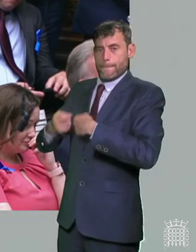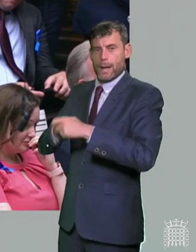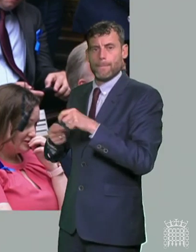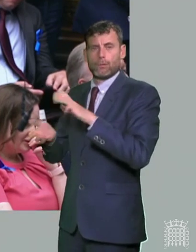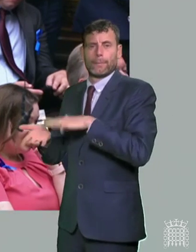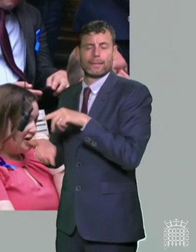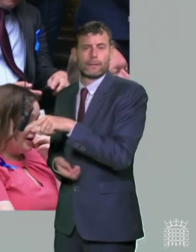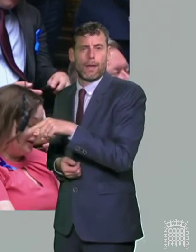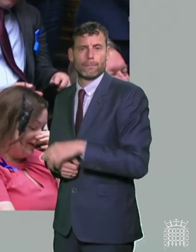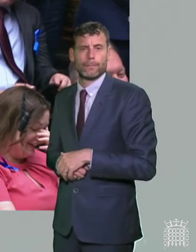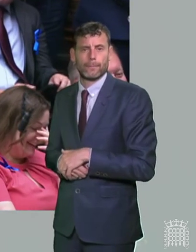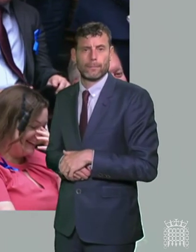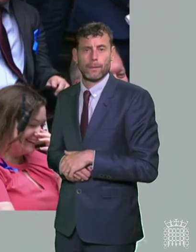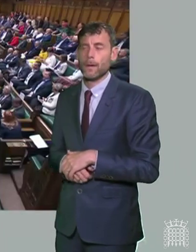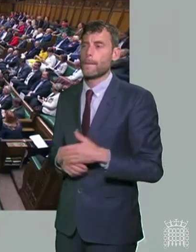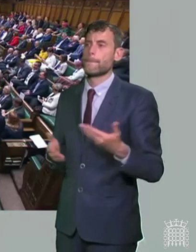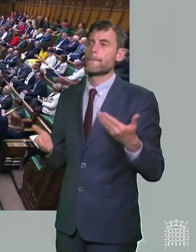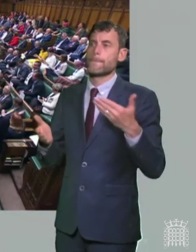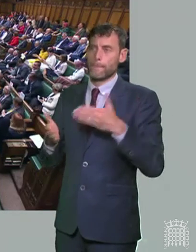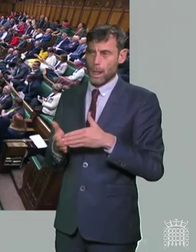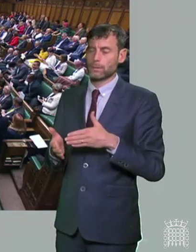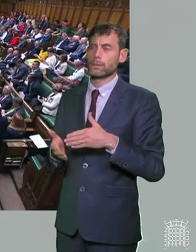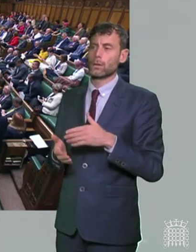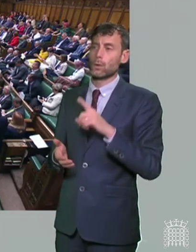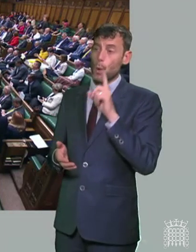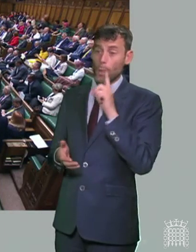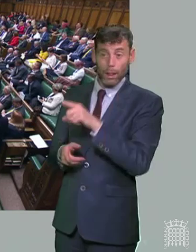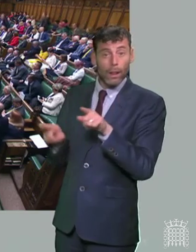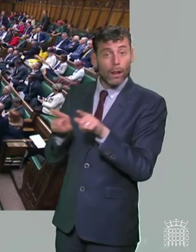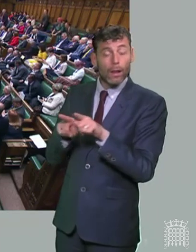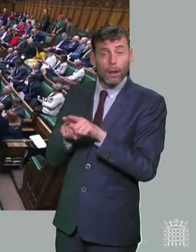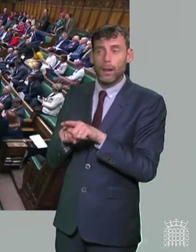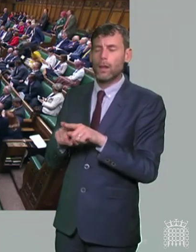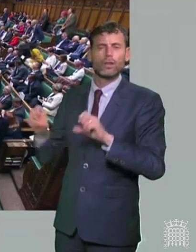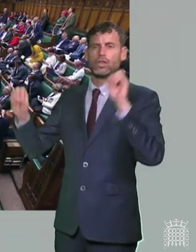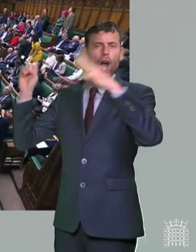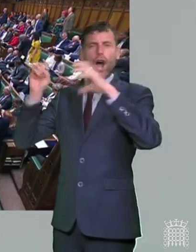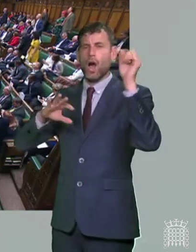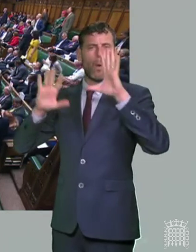Will he join me in recognising—